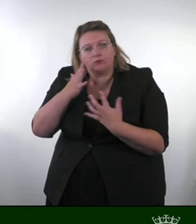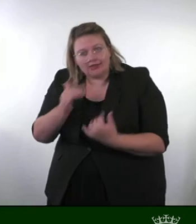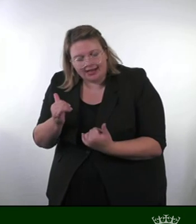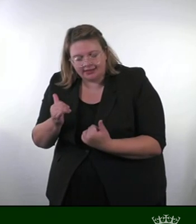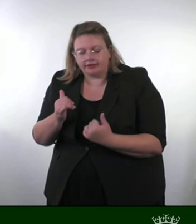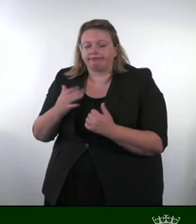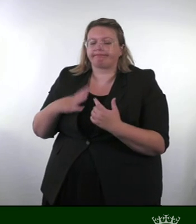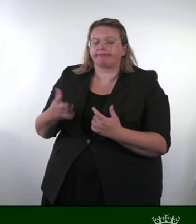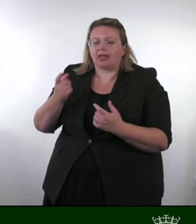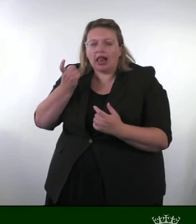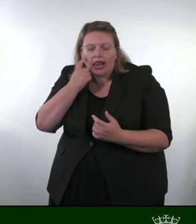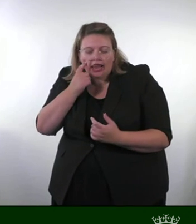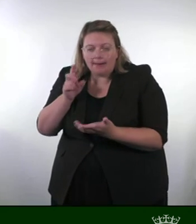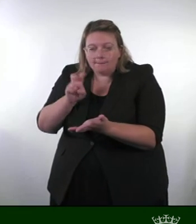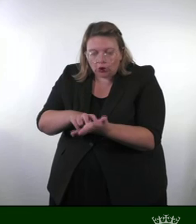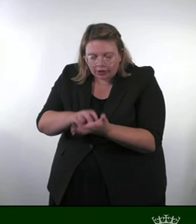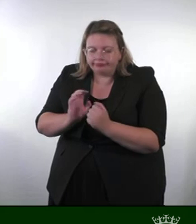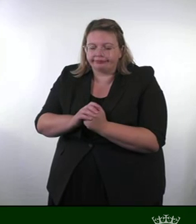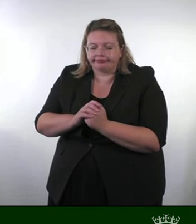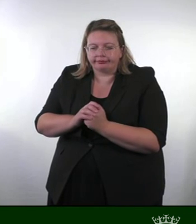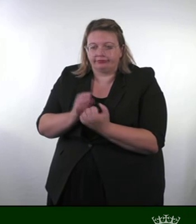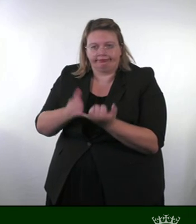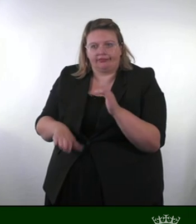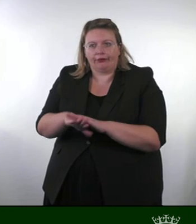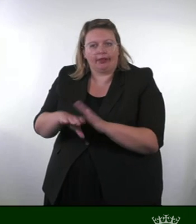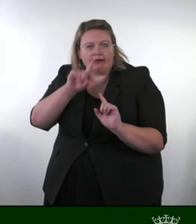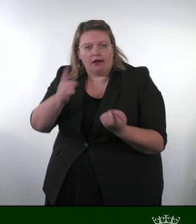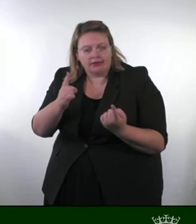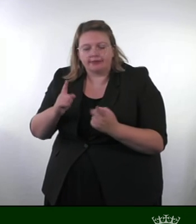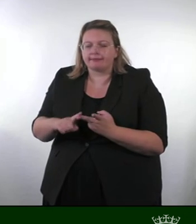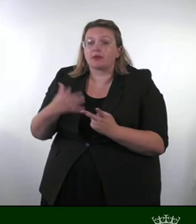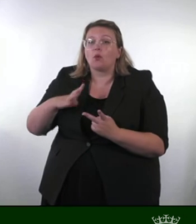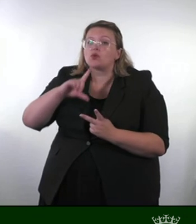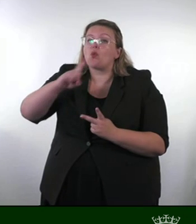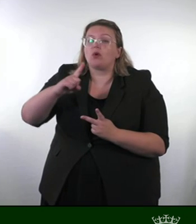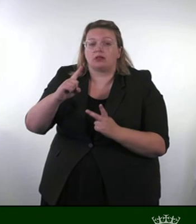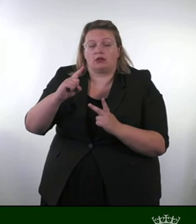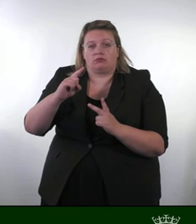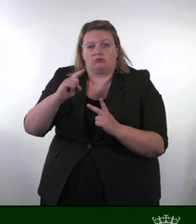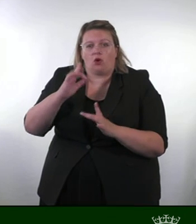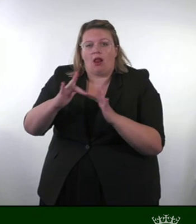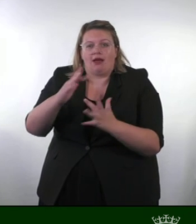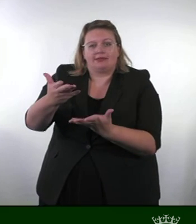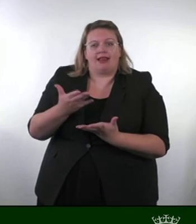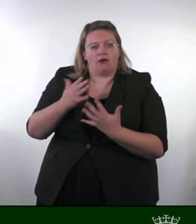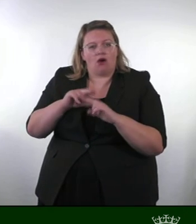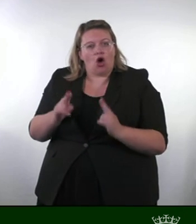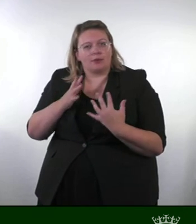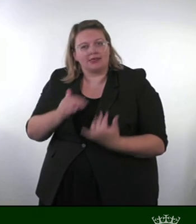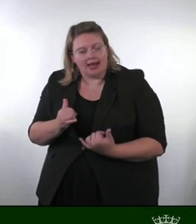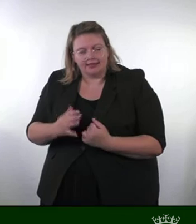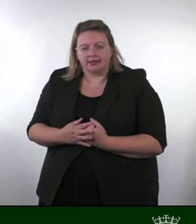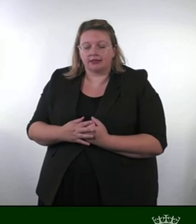Then I tried for a home test kit and they are telling me that there are no kits available at present.” That is the situation yesterday.